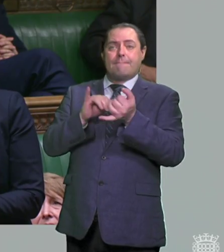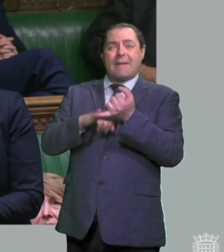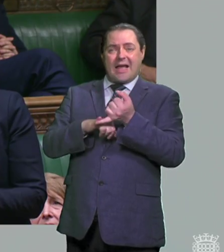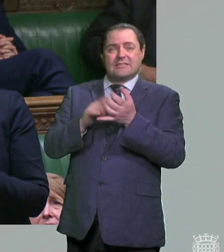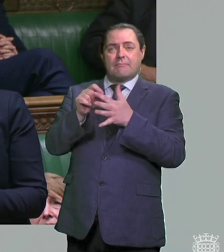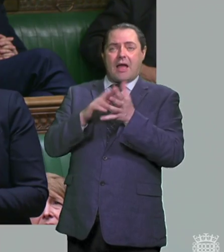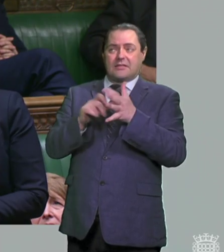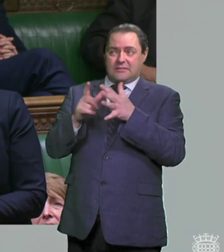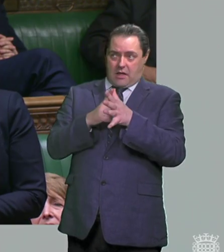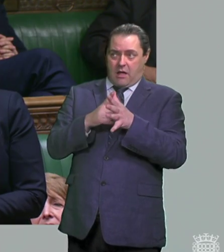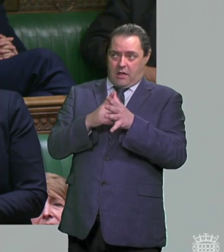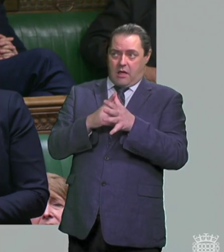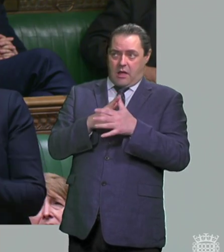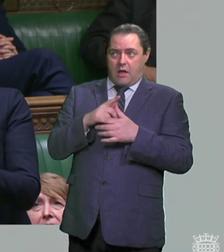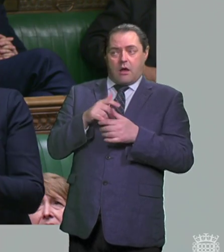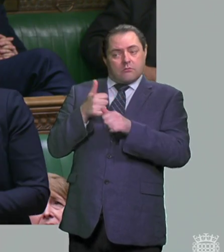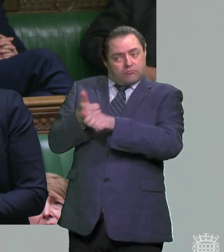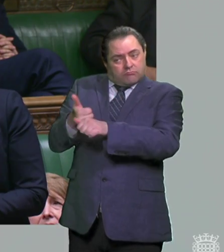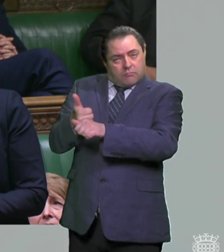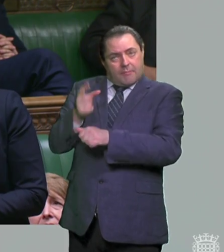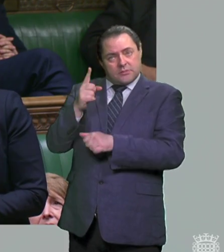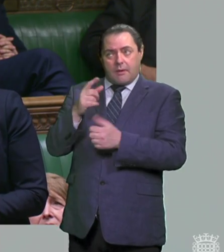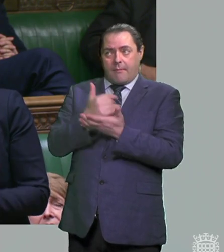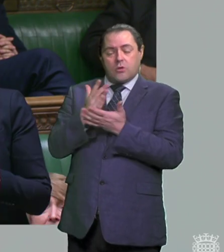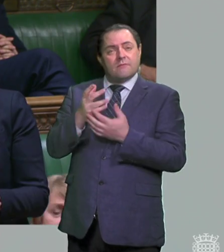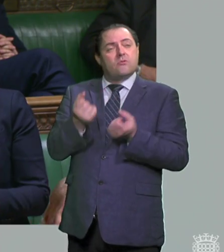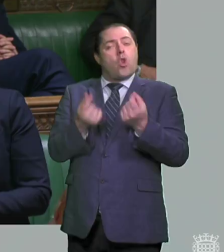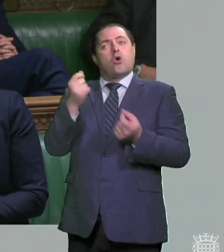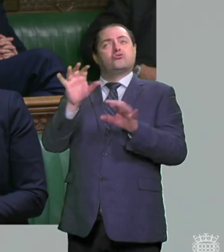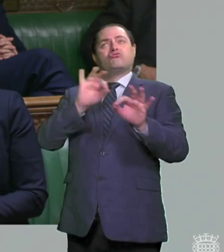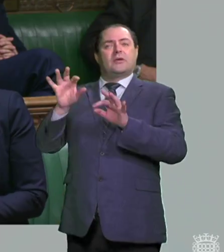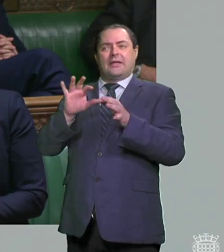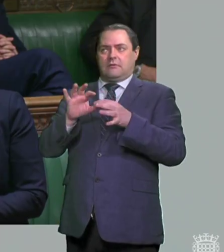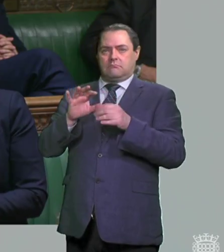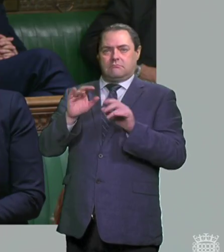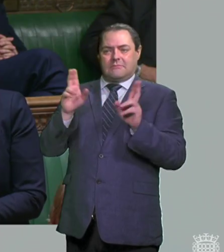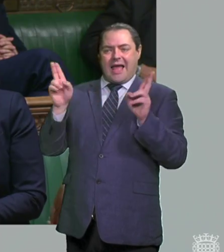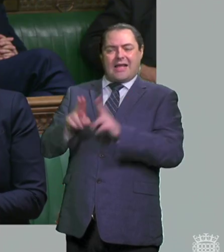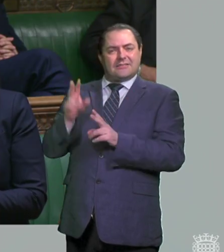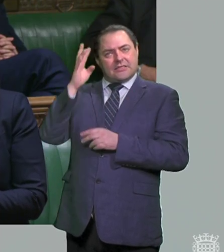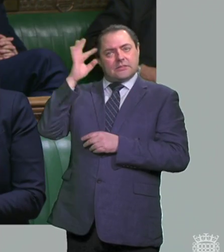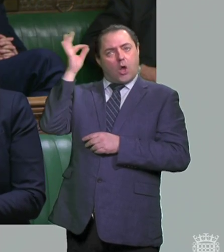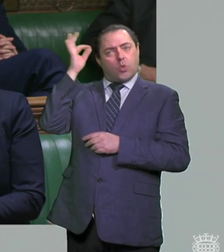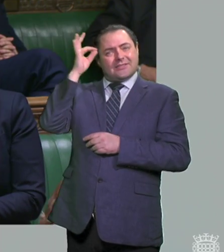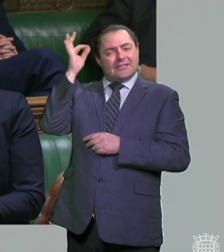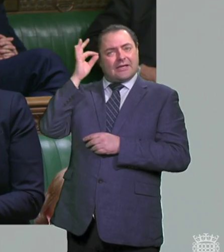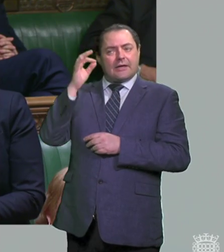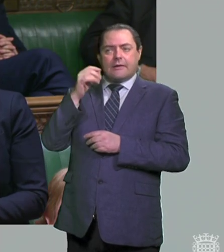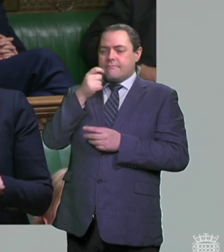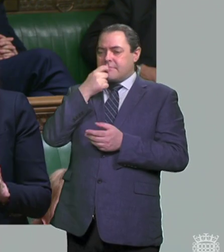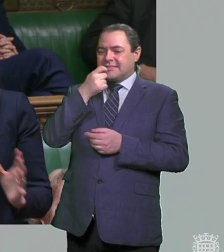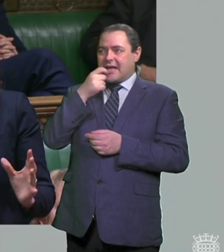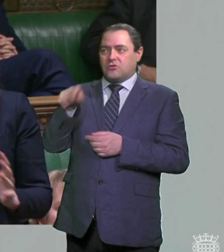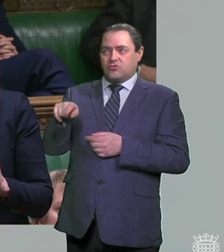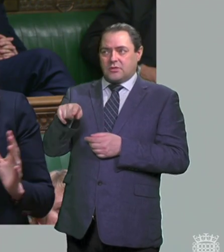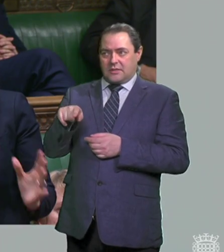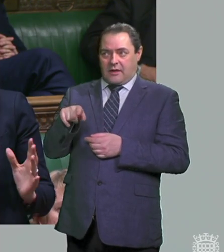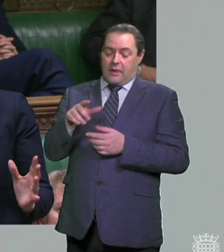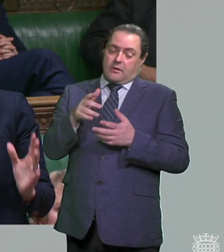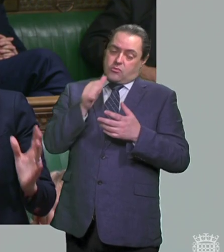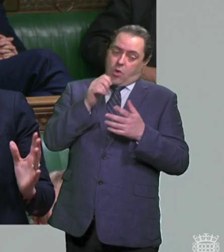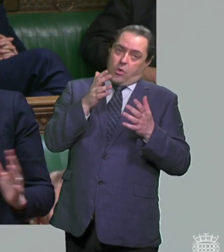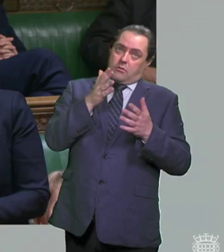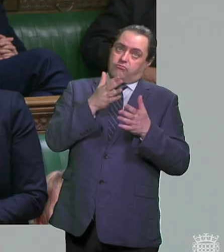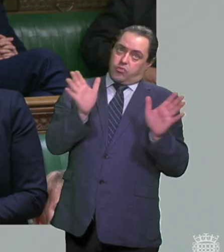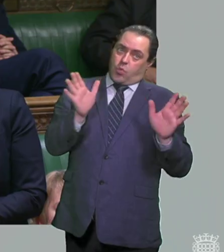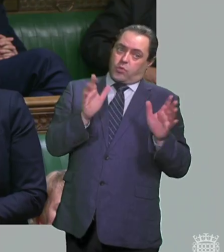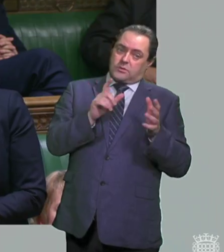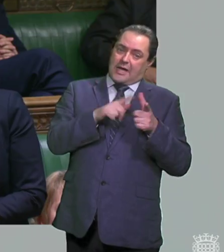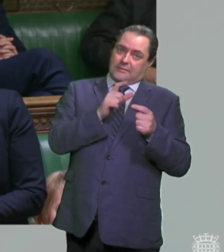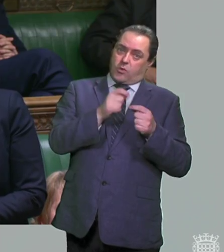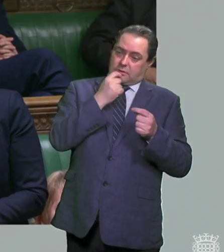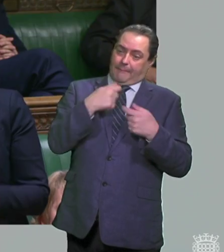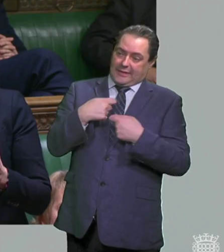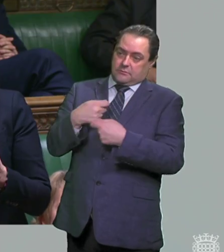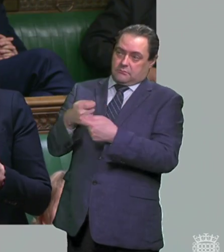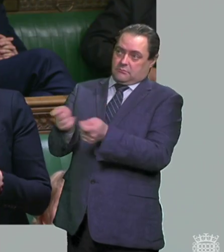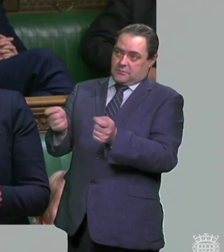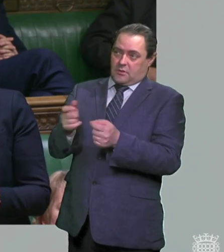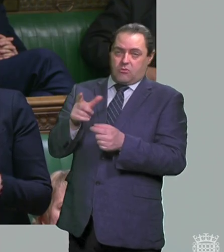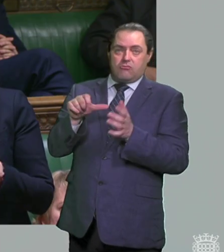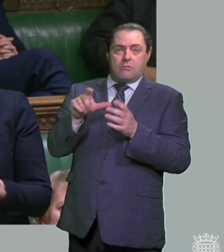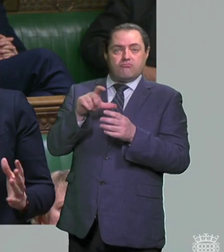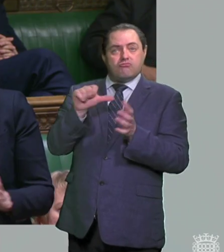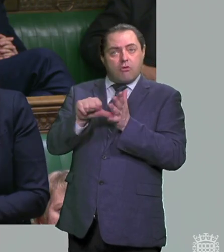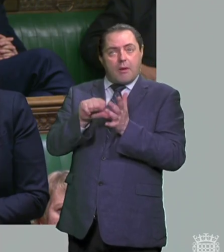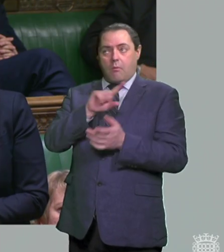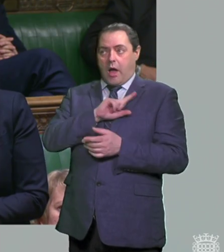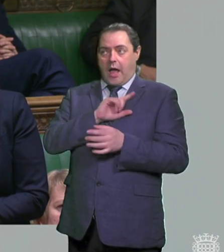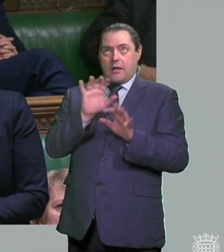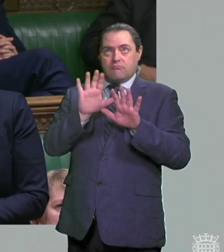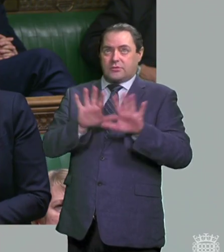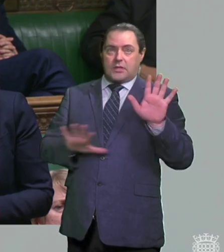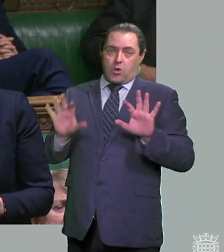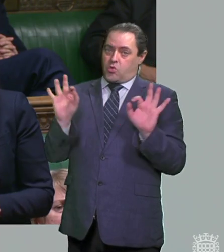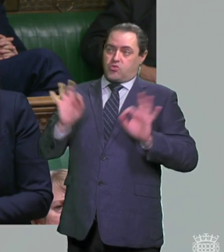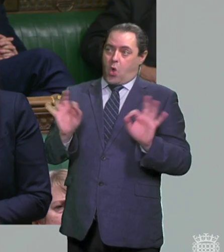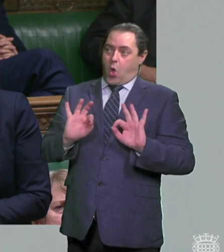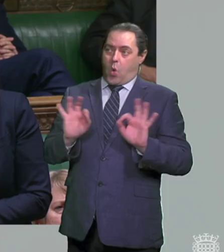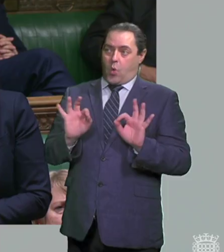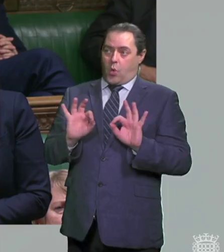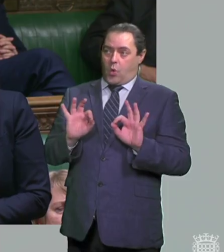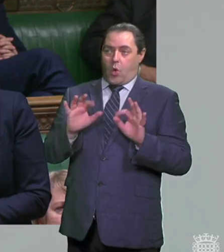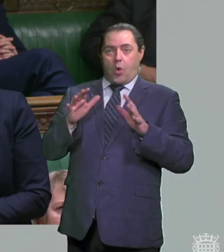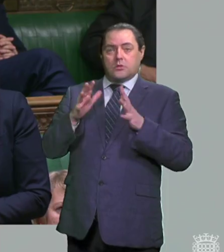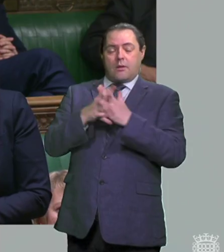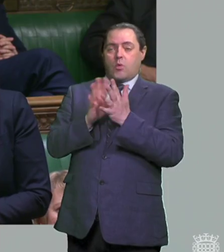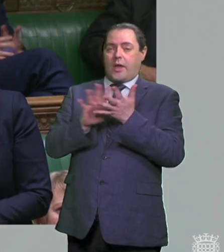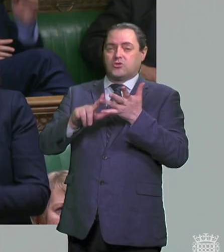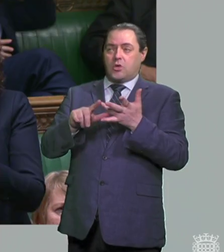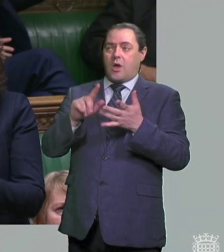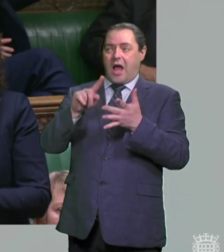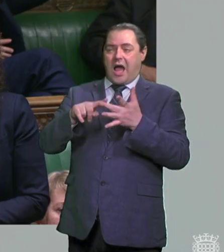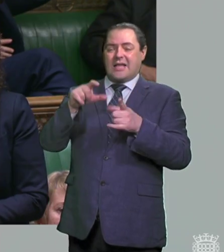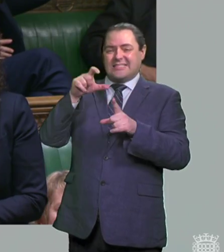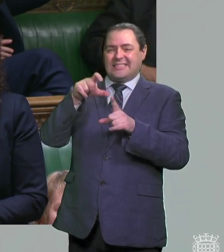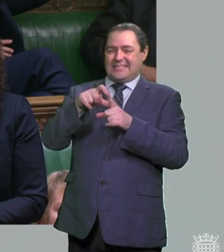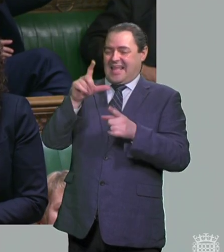Although health is devolved and I am seeking support for her, part of the reason for the lottery and the antipsychotic medication that is often given for this condition—despite the fact that broad-based antibiotics have been proven to work—is that no part of the UK has implemented the World Health Organisation’s ICD 11.